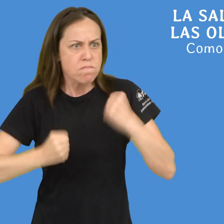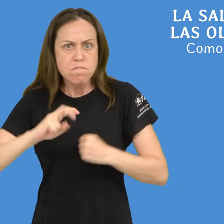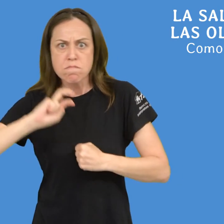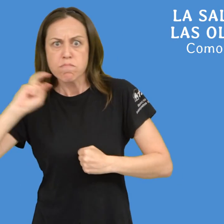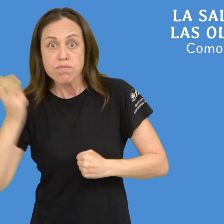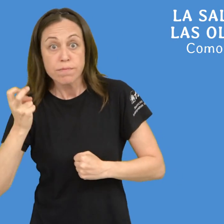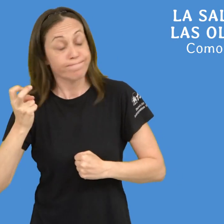otro